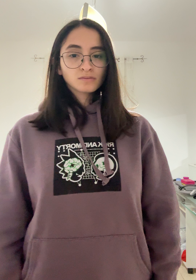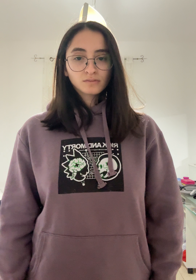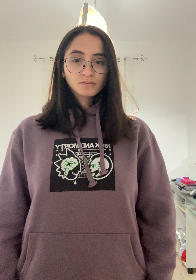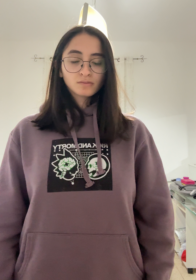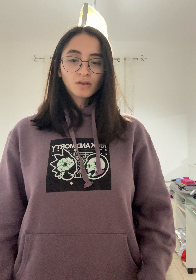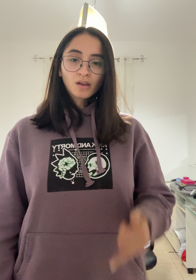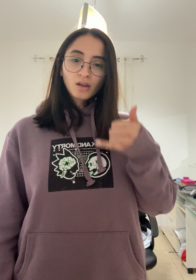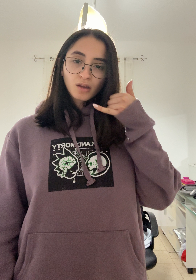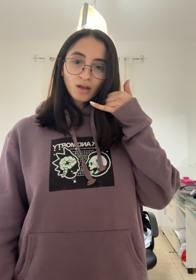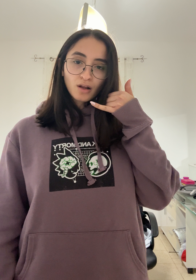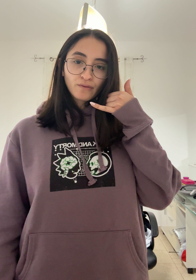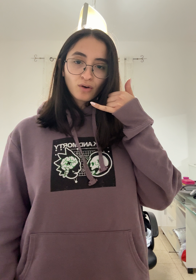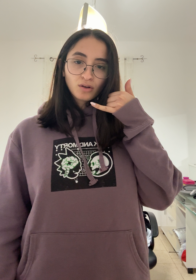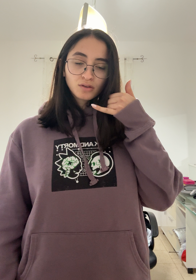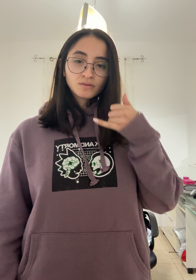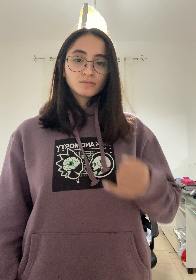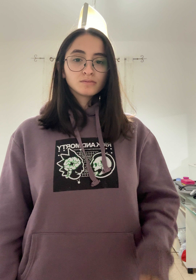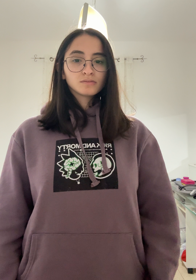טלפון